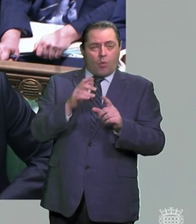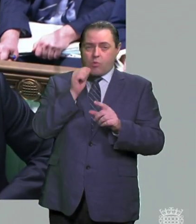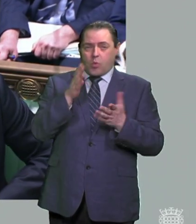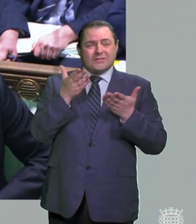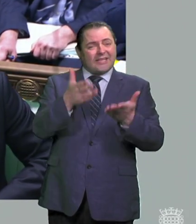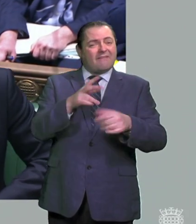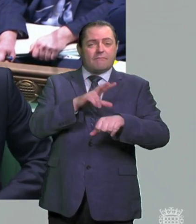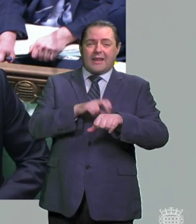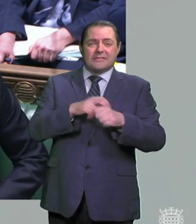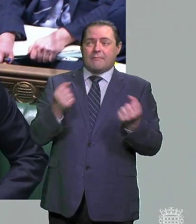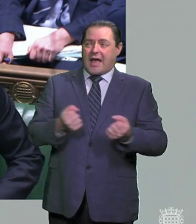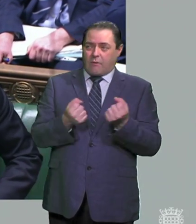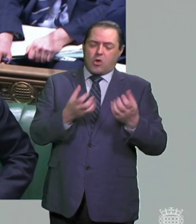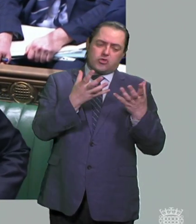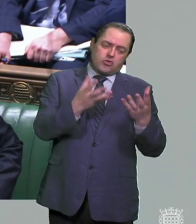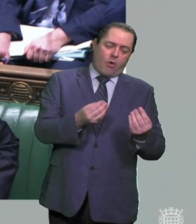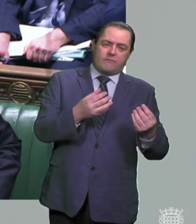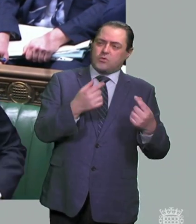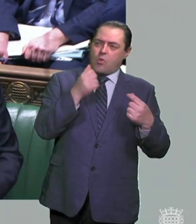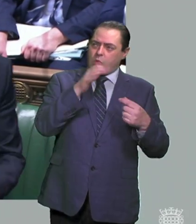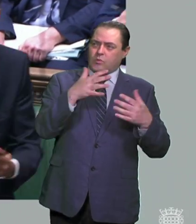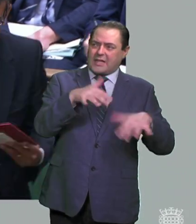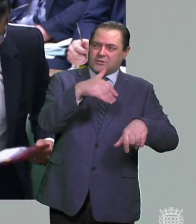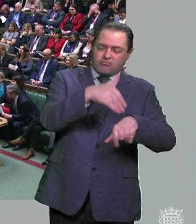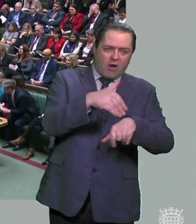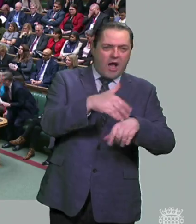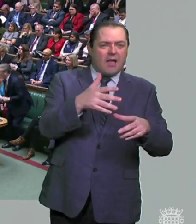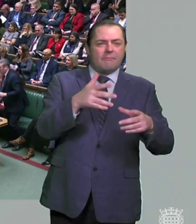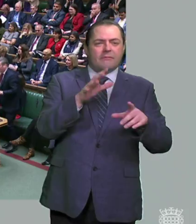It is the same old Labour: soft on crime, soft on criminals.